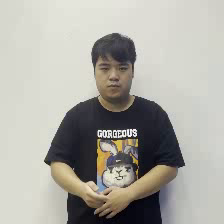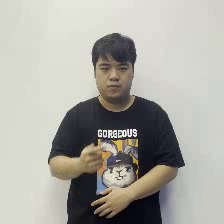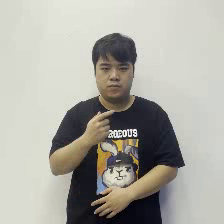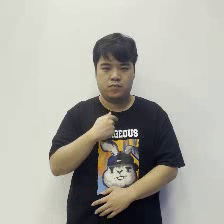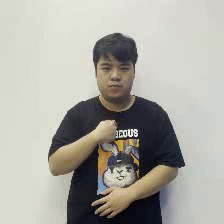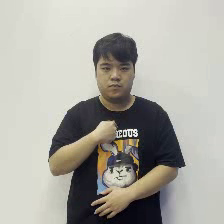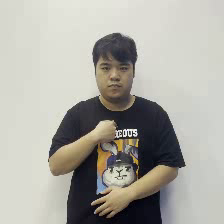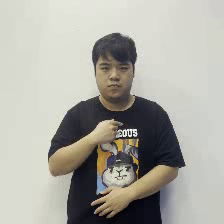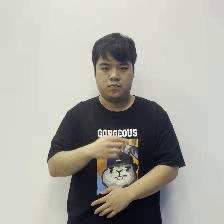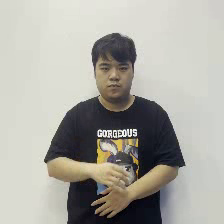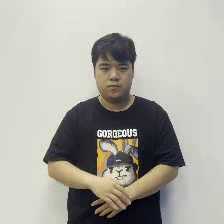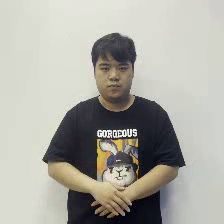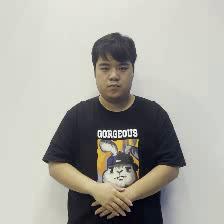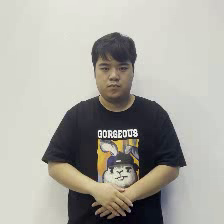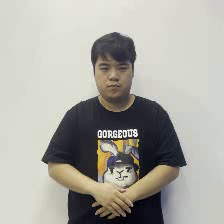Tôi